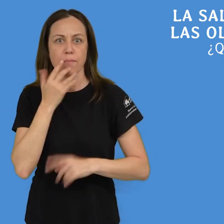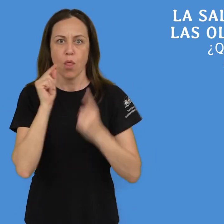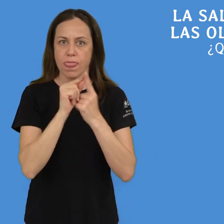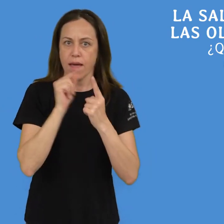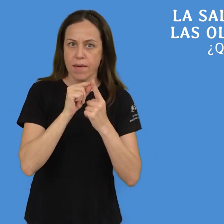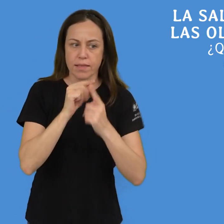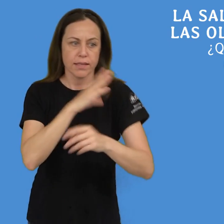diabetes